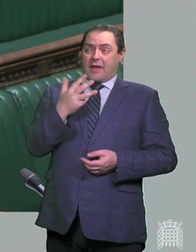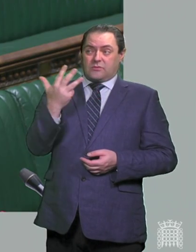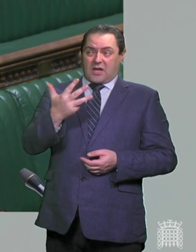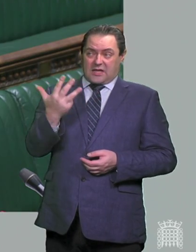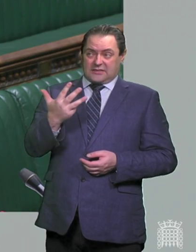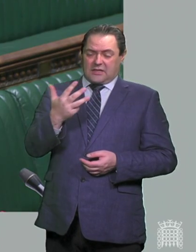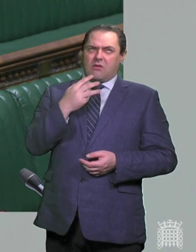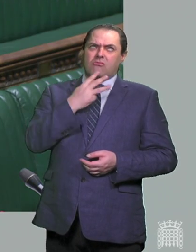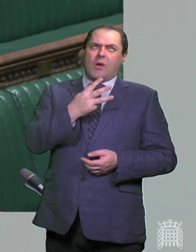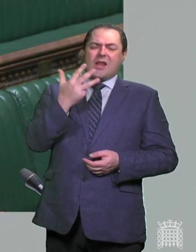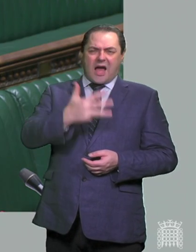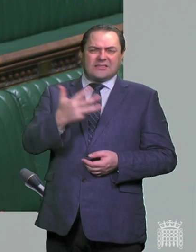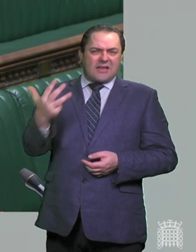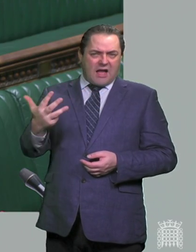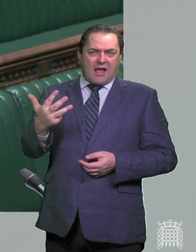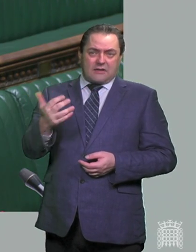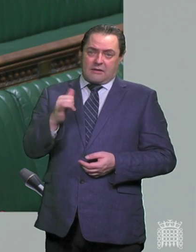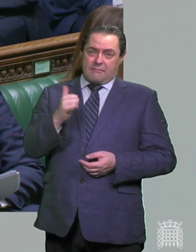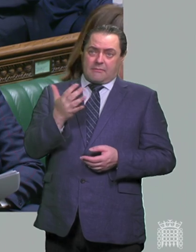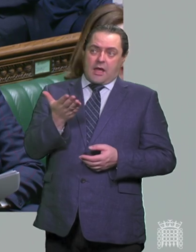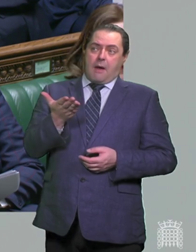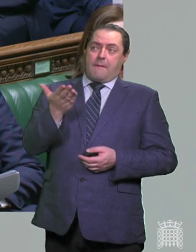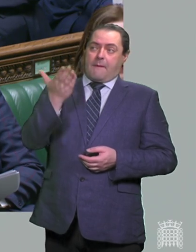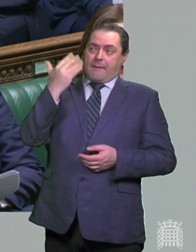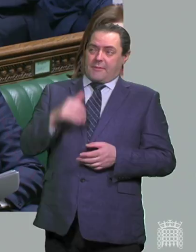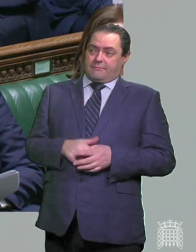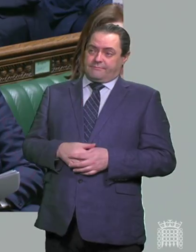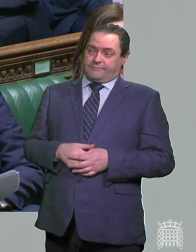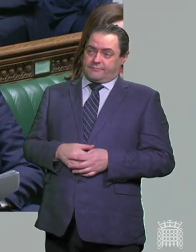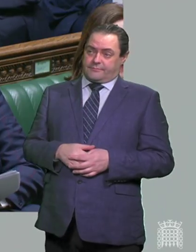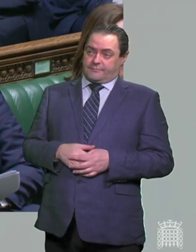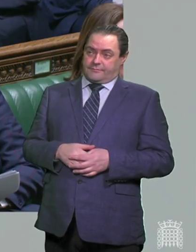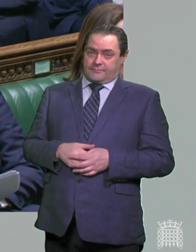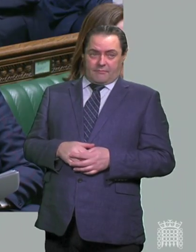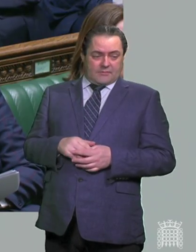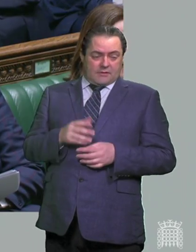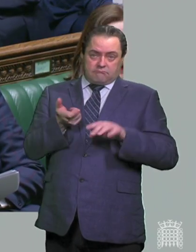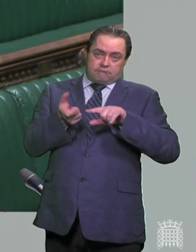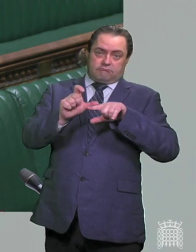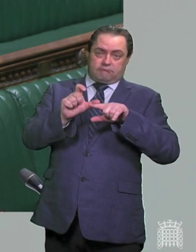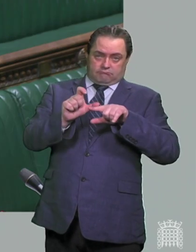99 or even higher if a price is put on top.